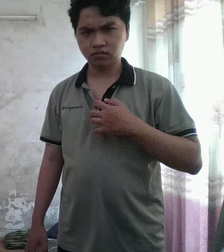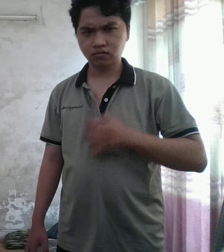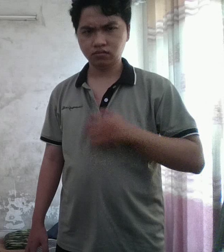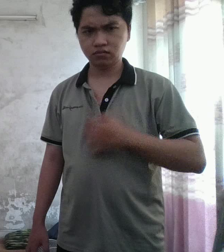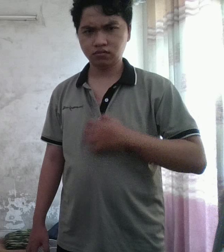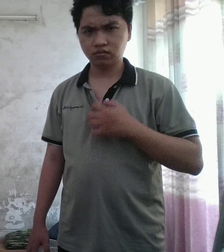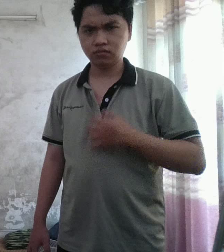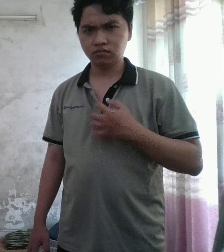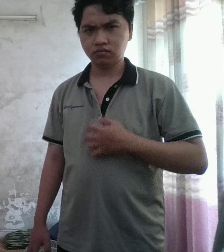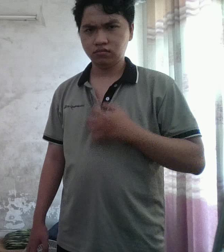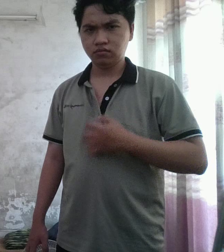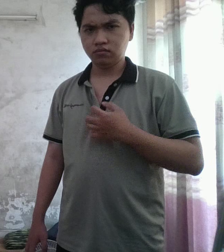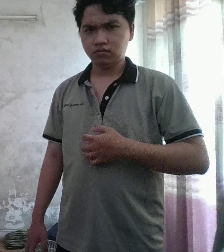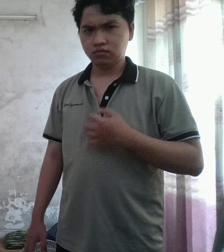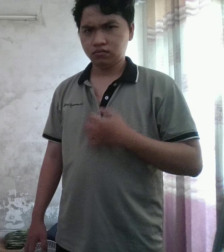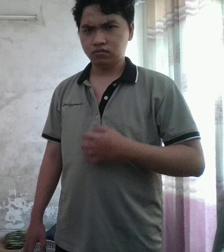ghen